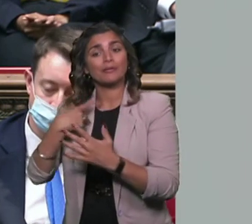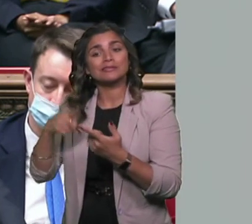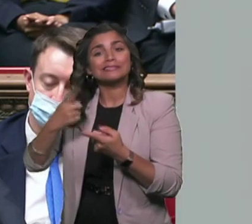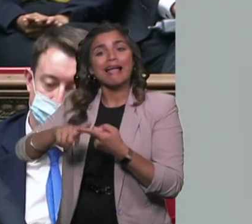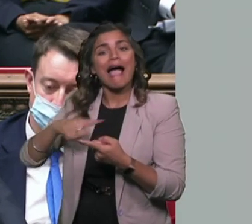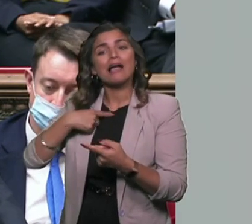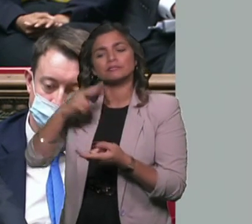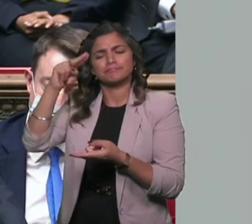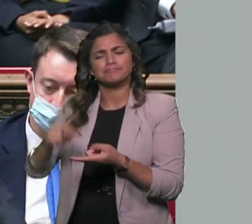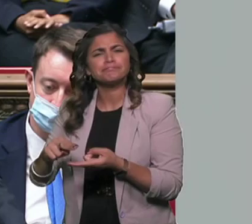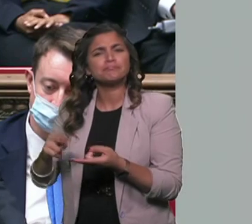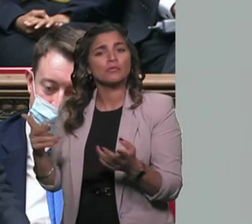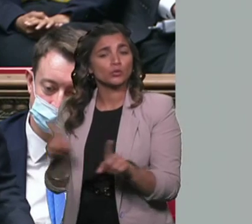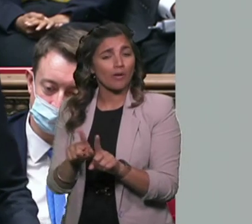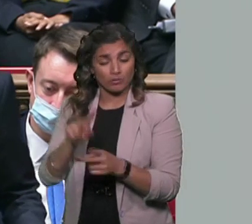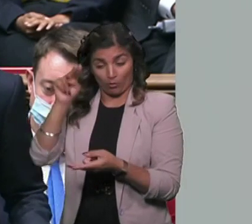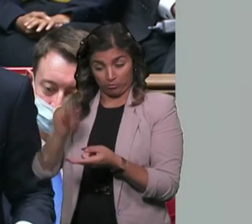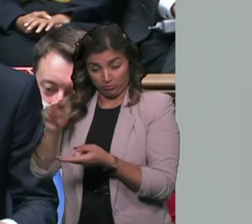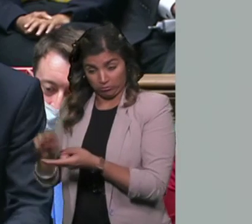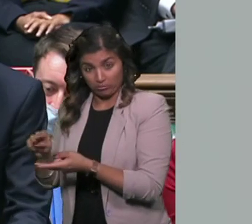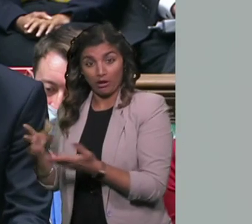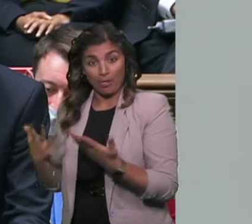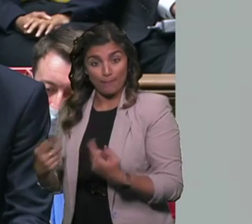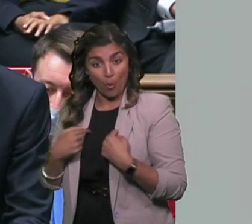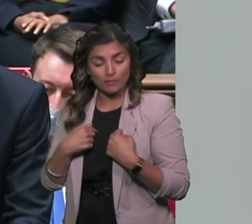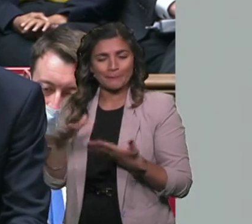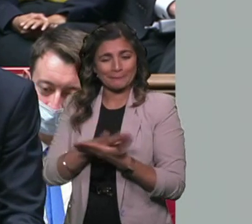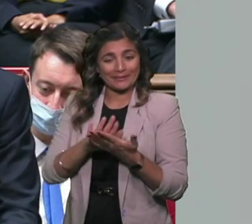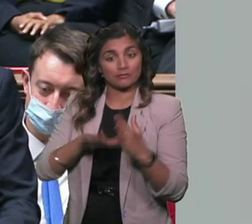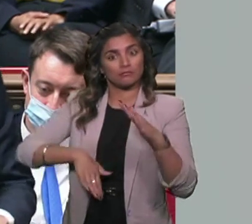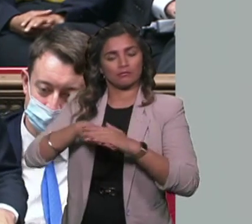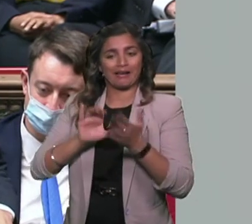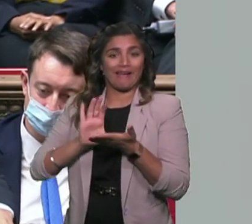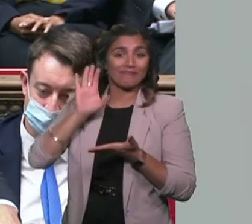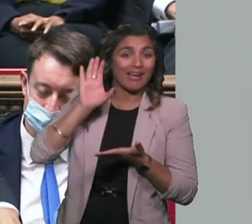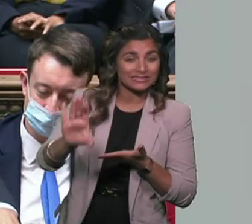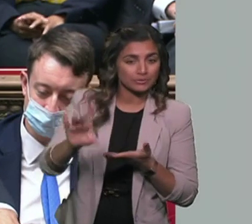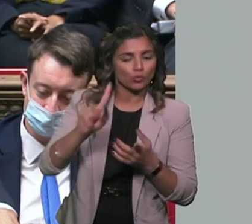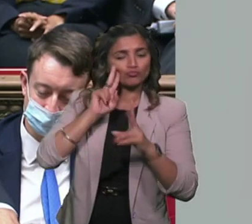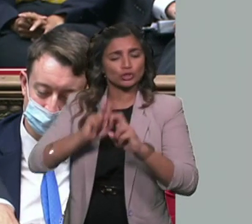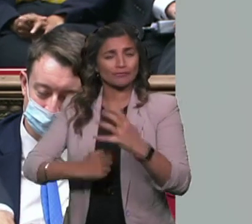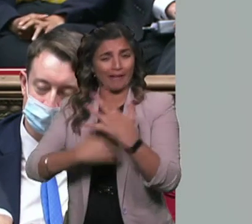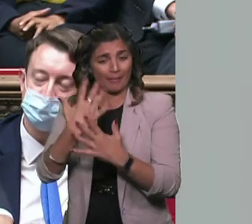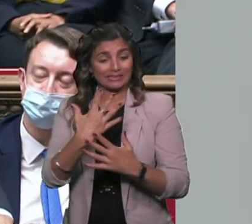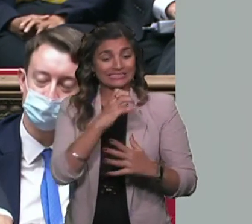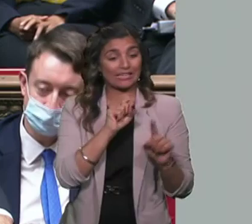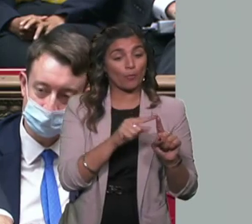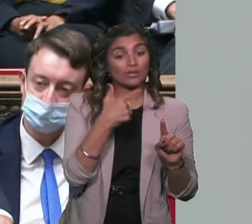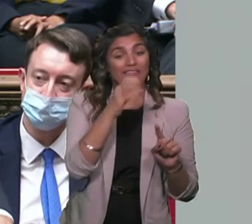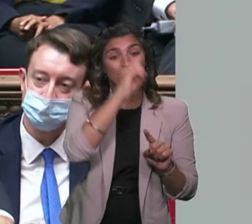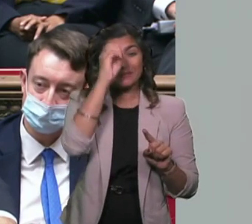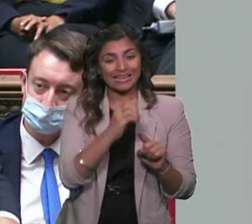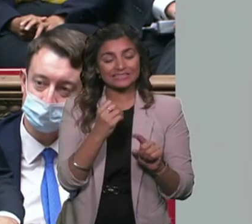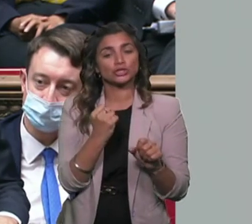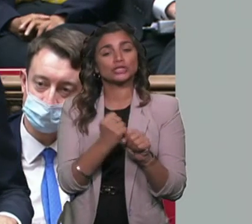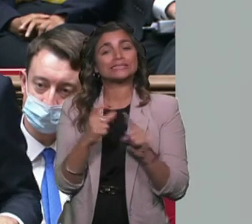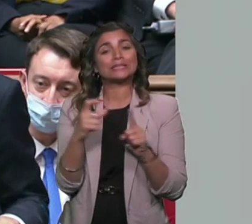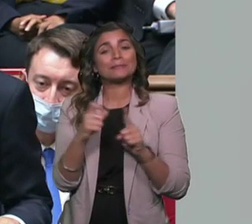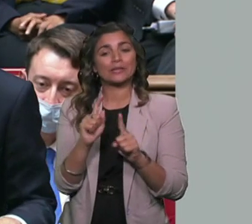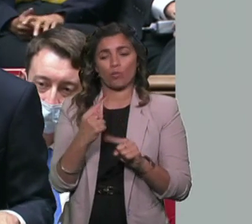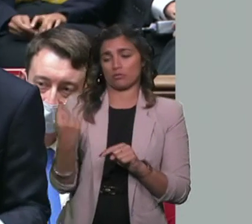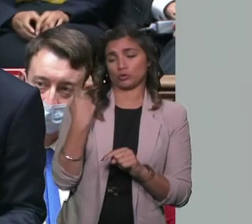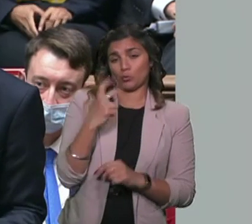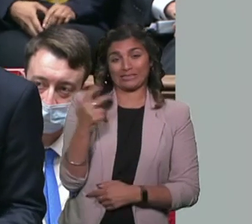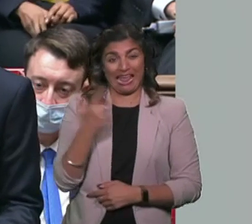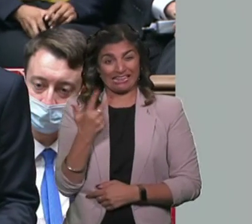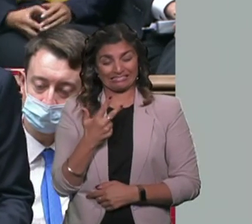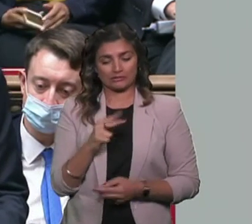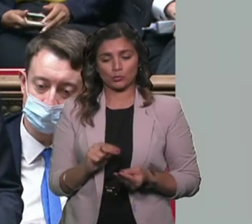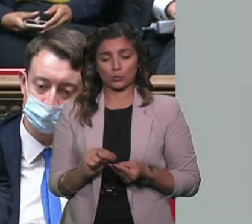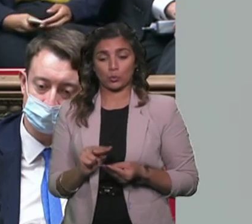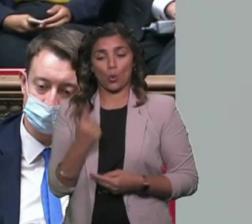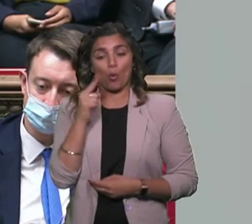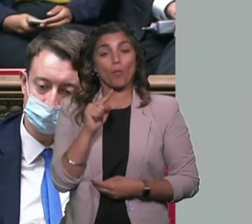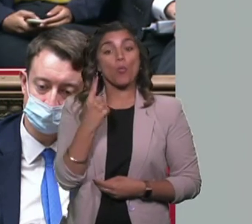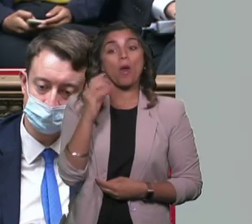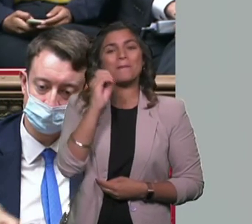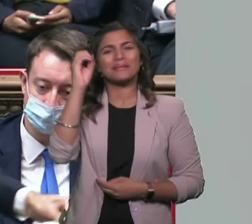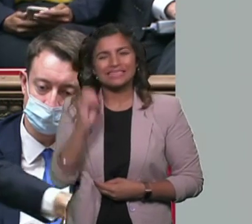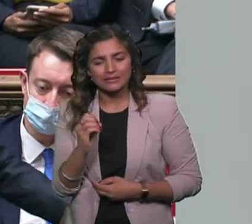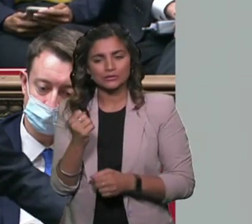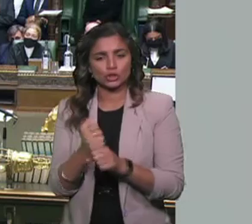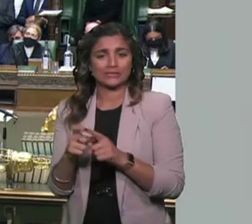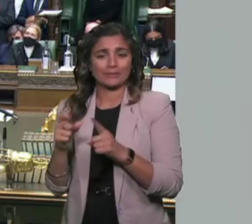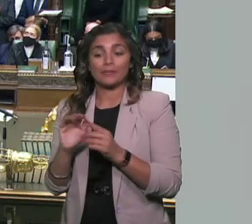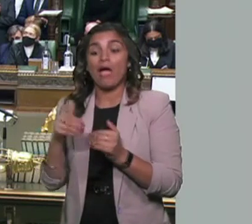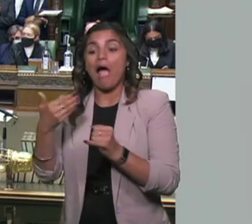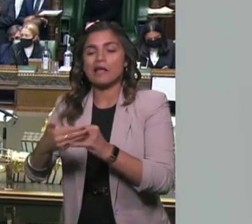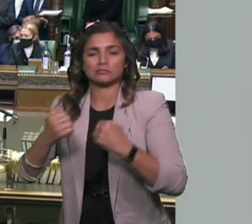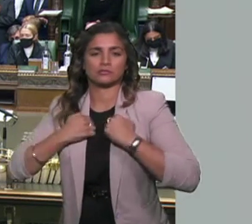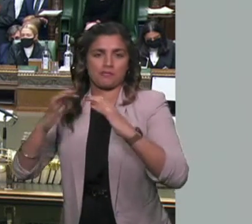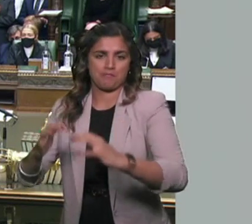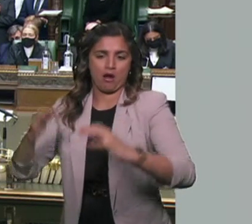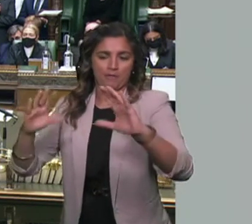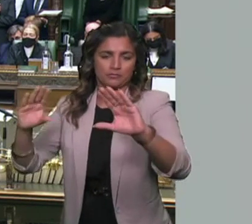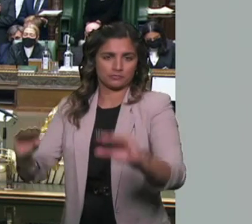Combined with those tax reliefs, total public investment in R&D is increasing from 0.7% of GDP in 2018 to 1.1% of GDP by the end of the Parliament.